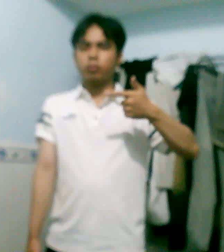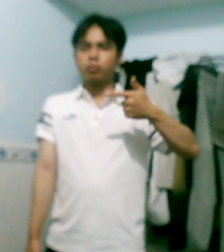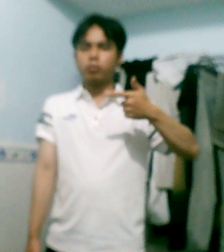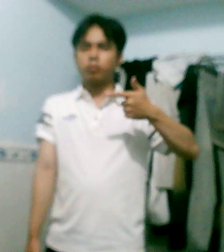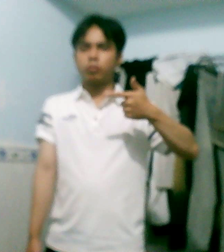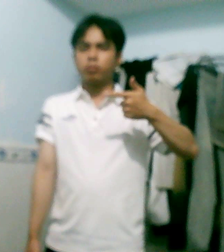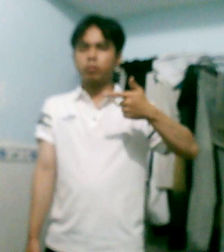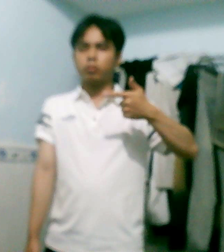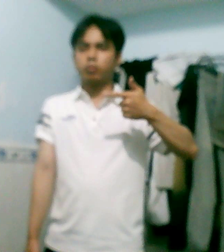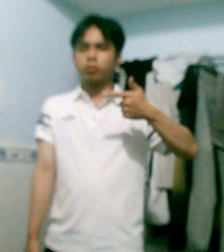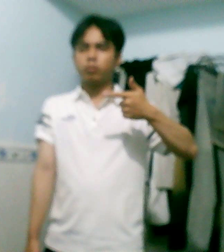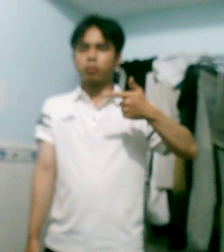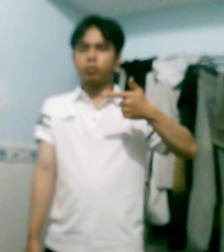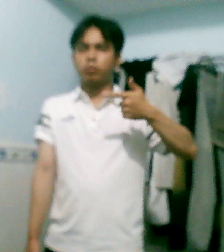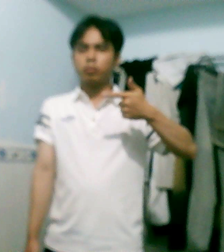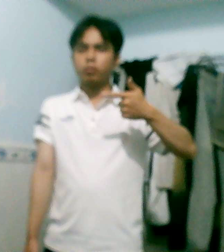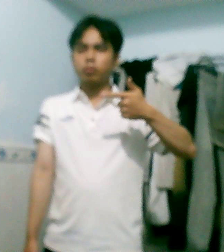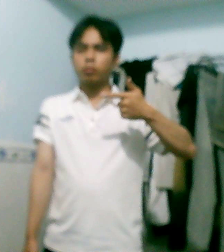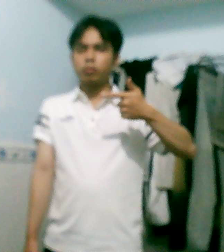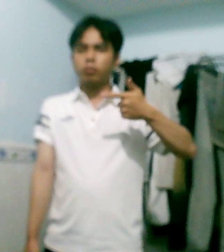g